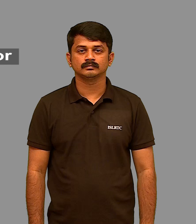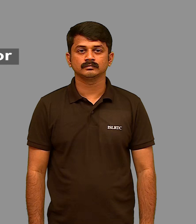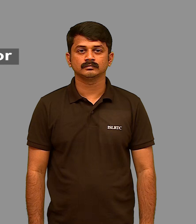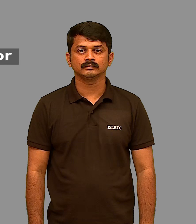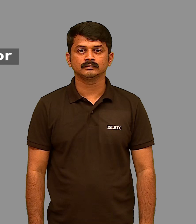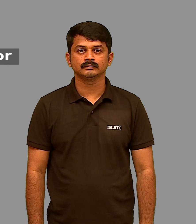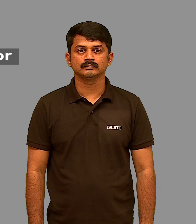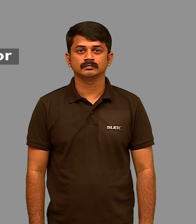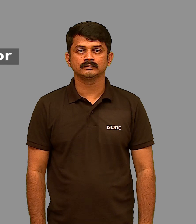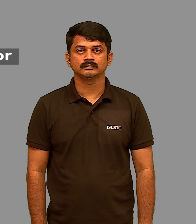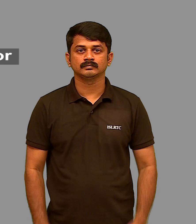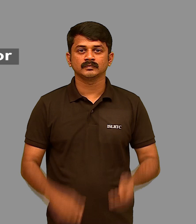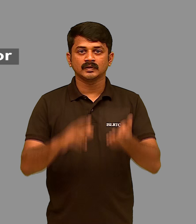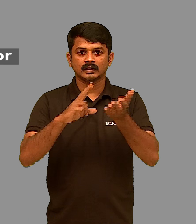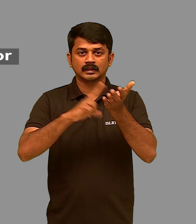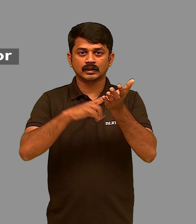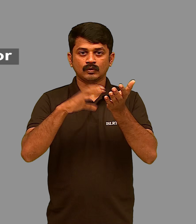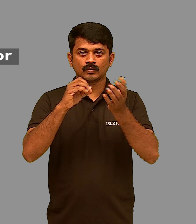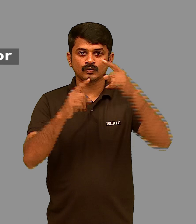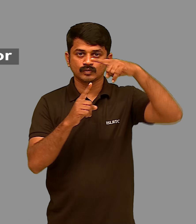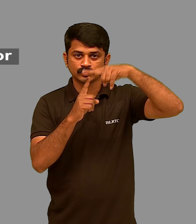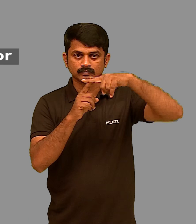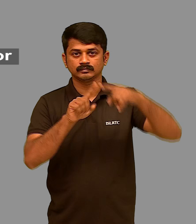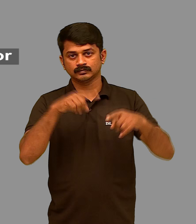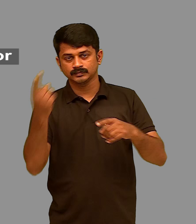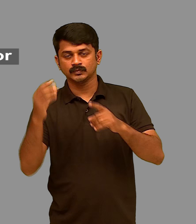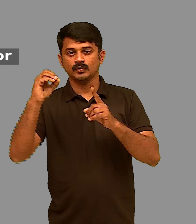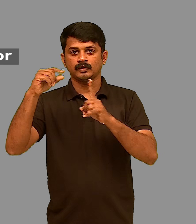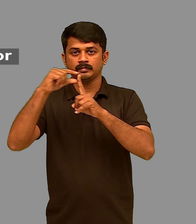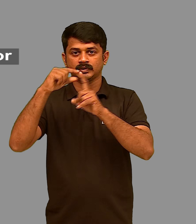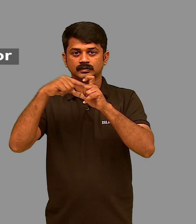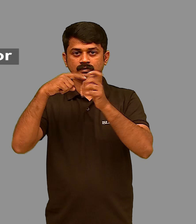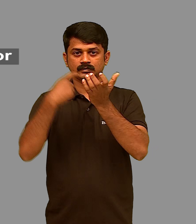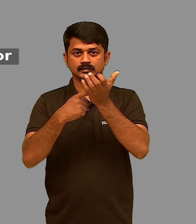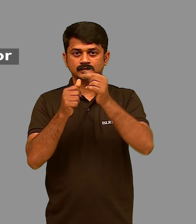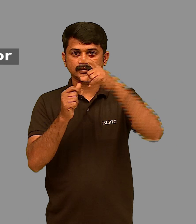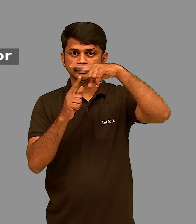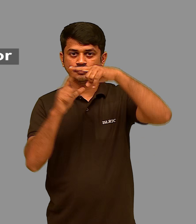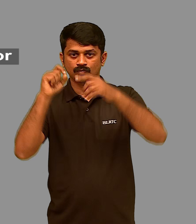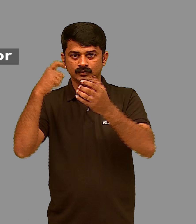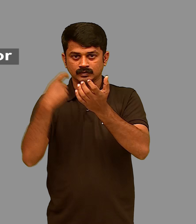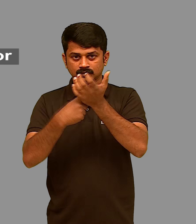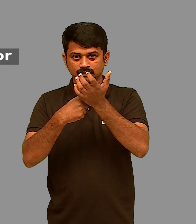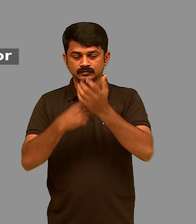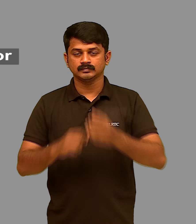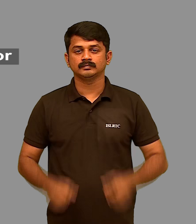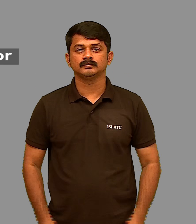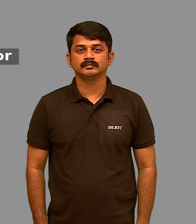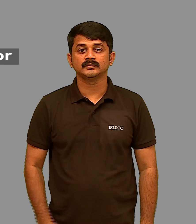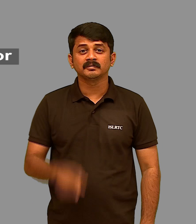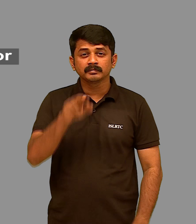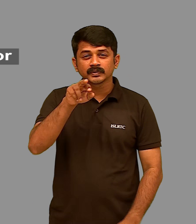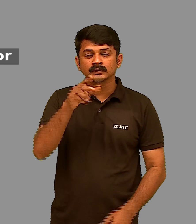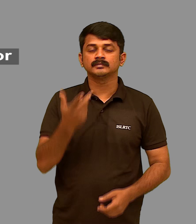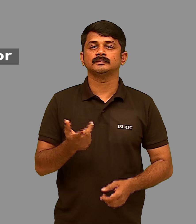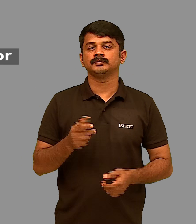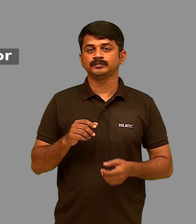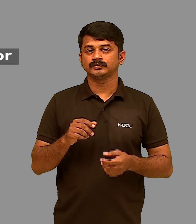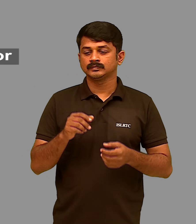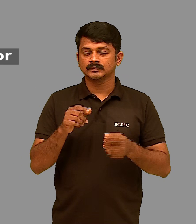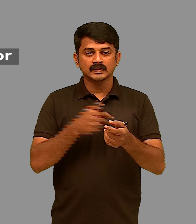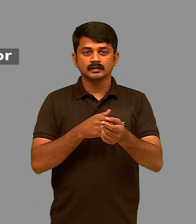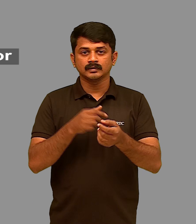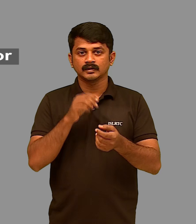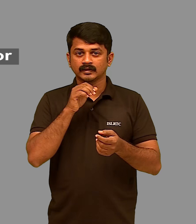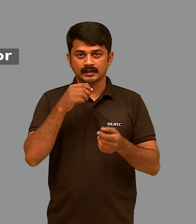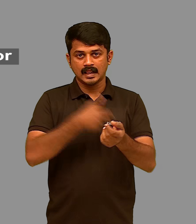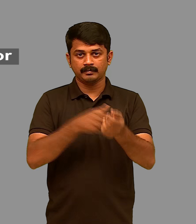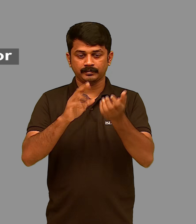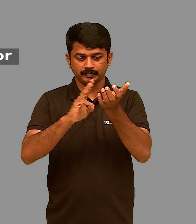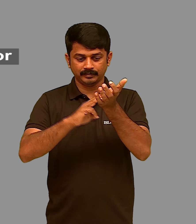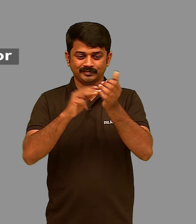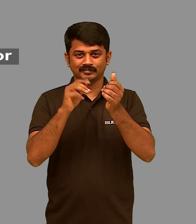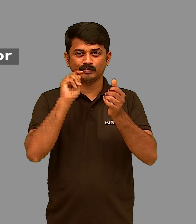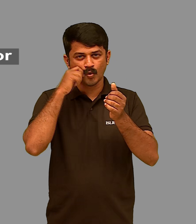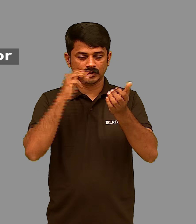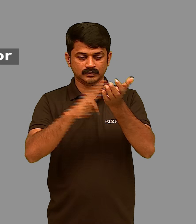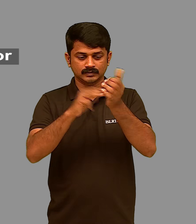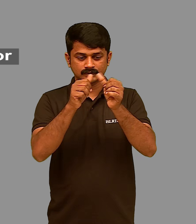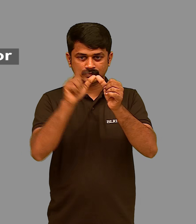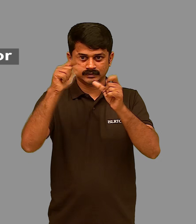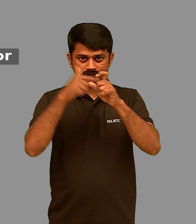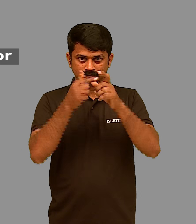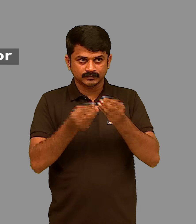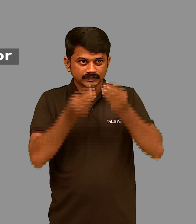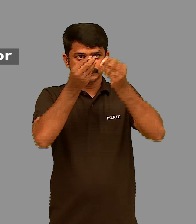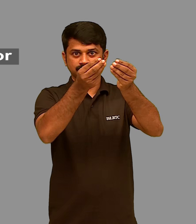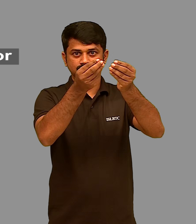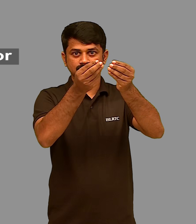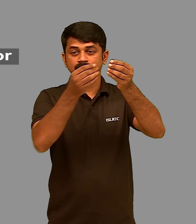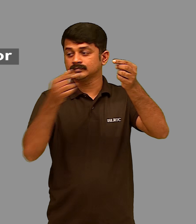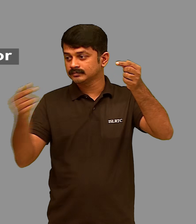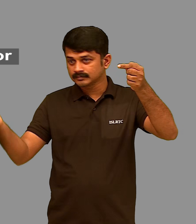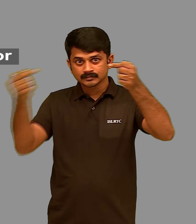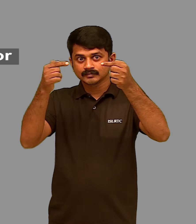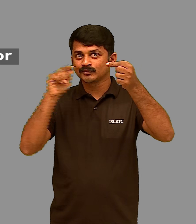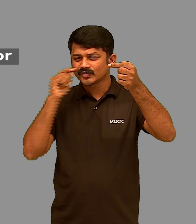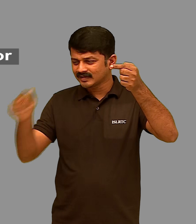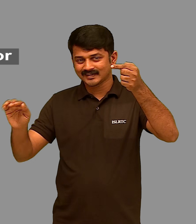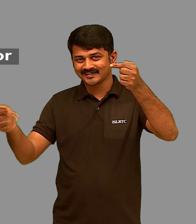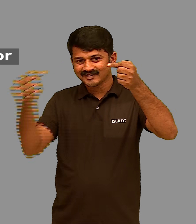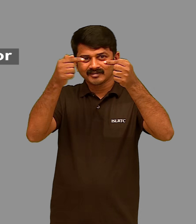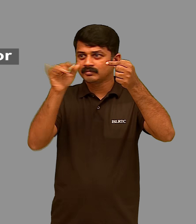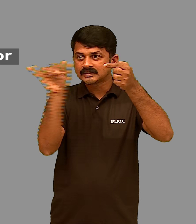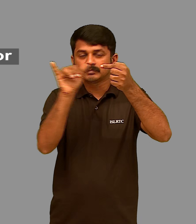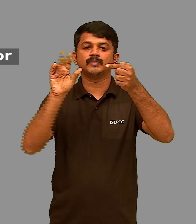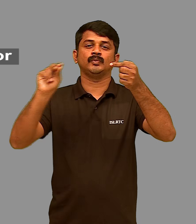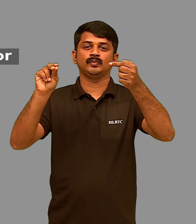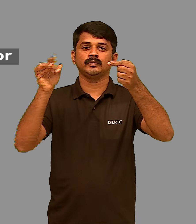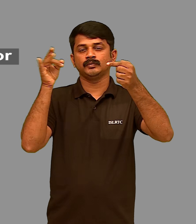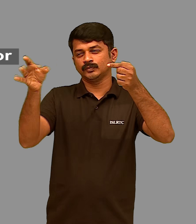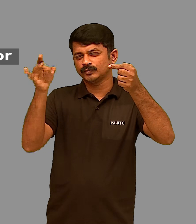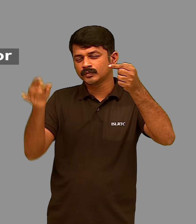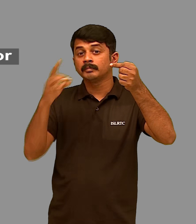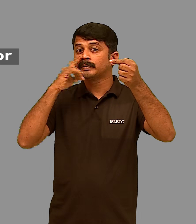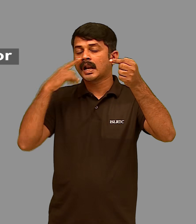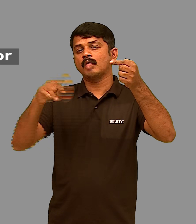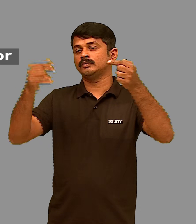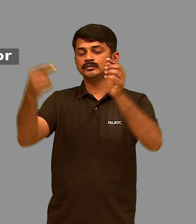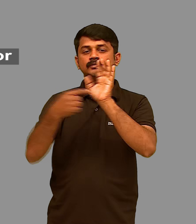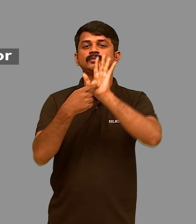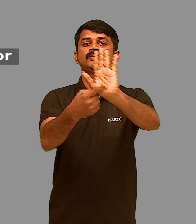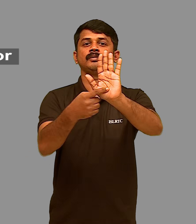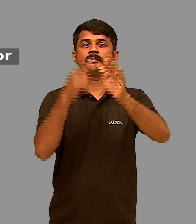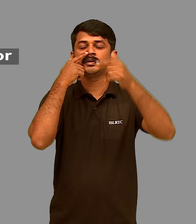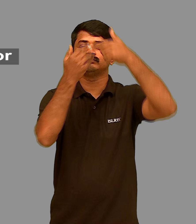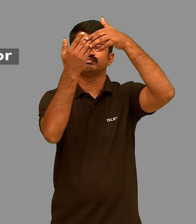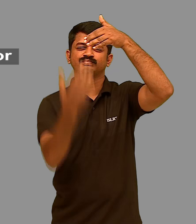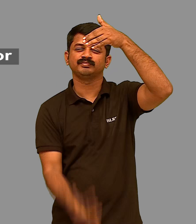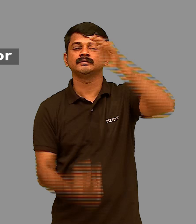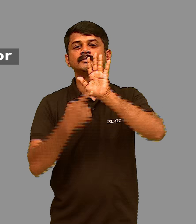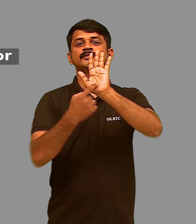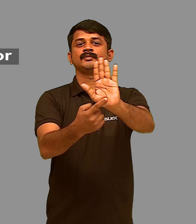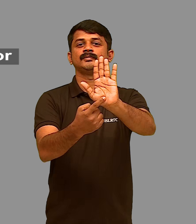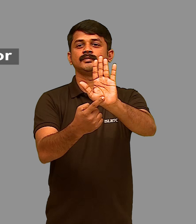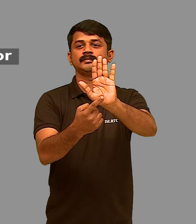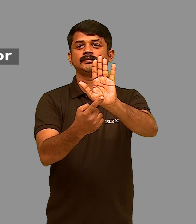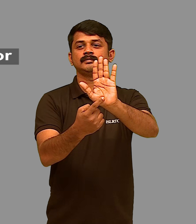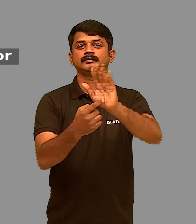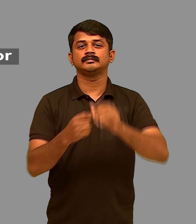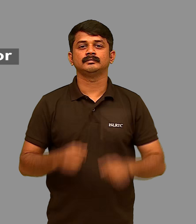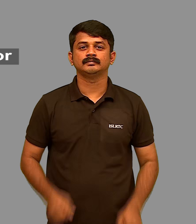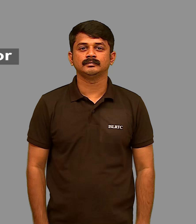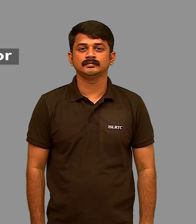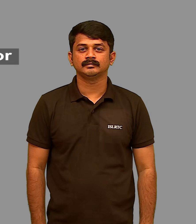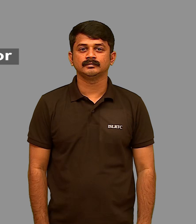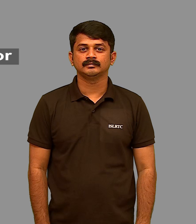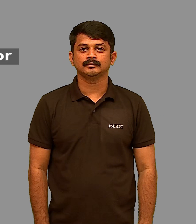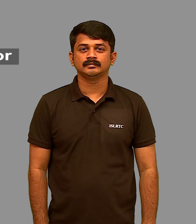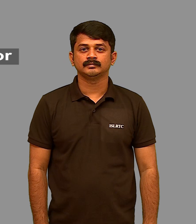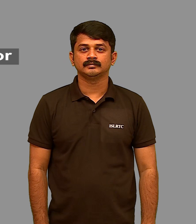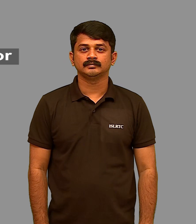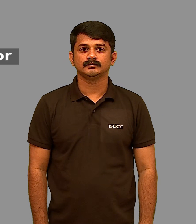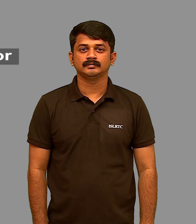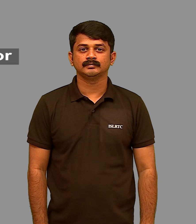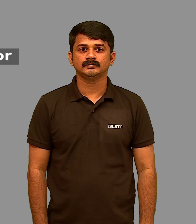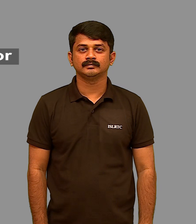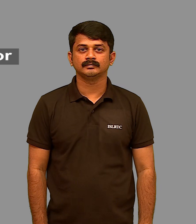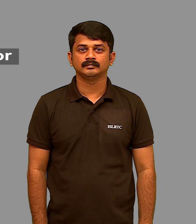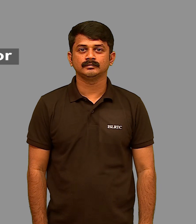Not Operator